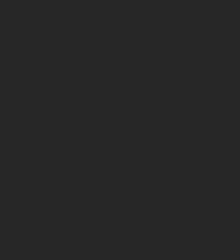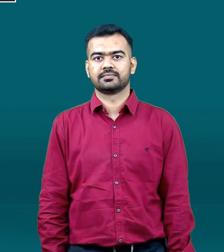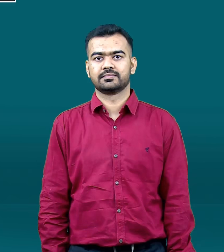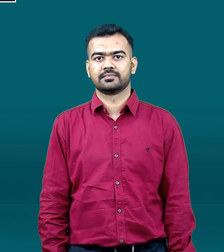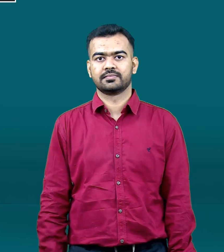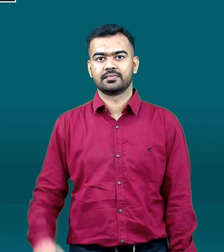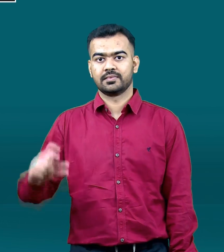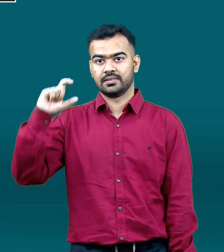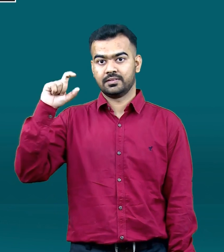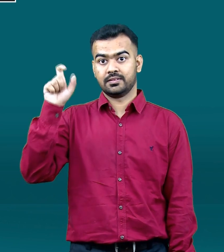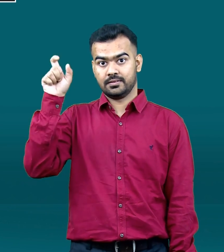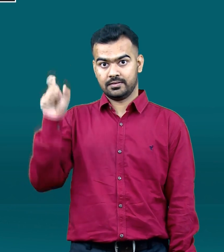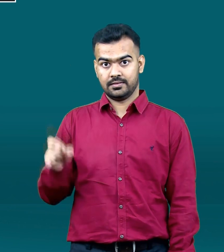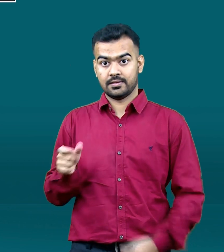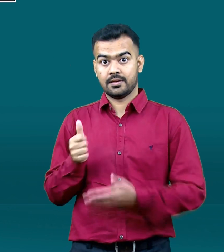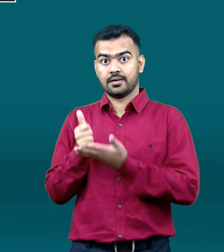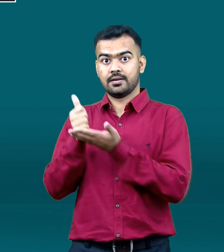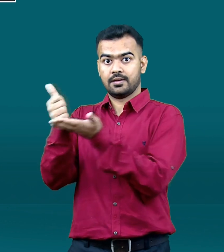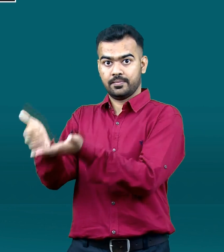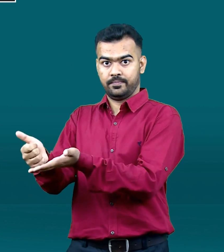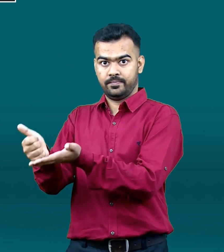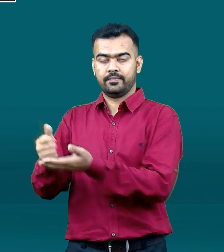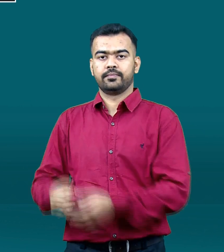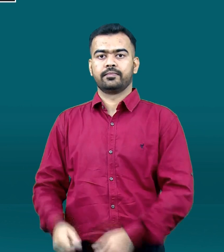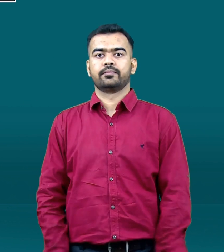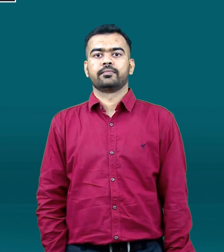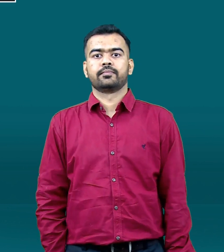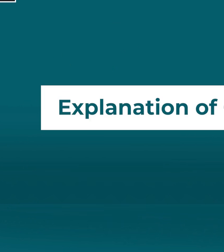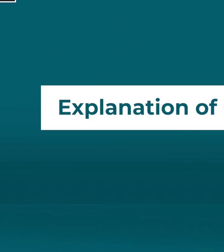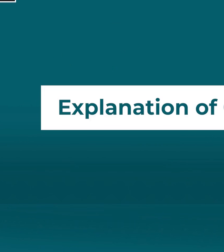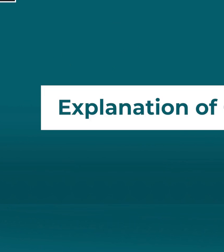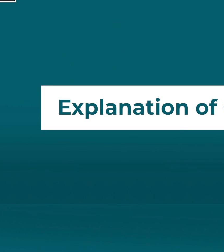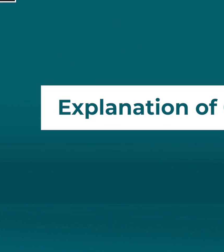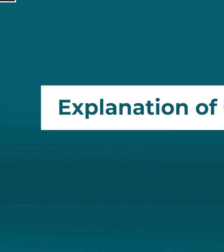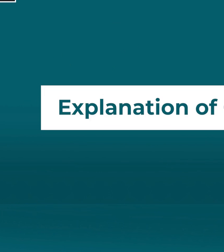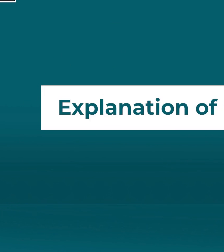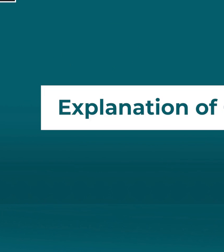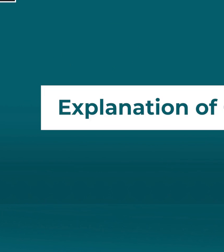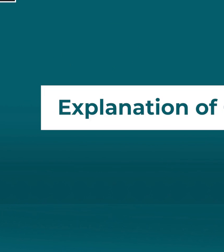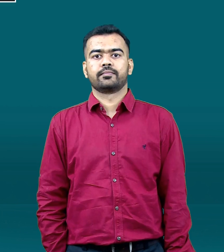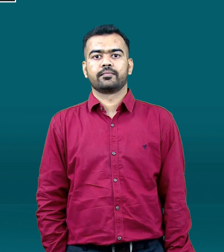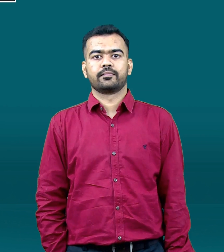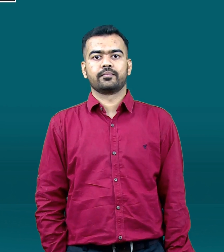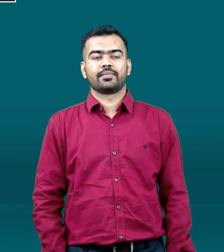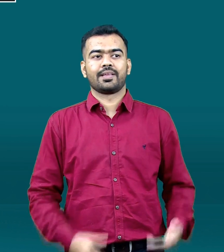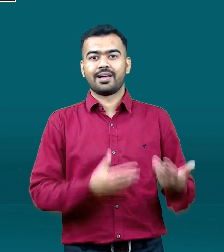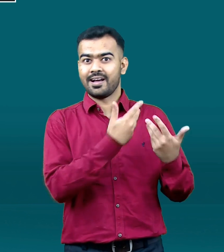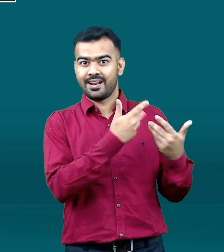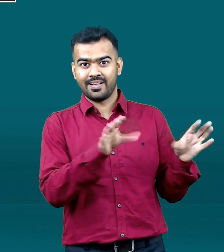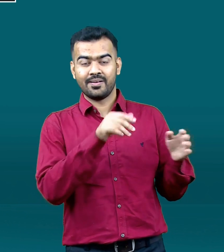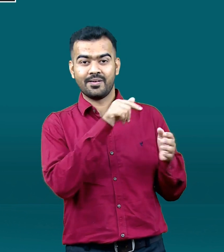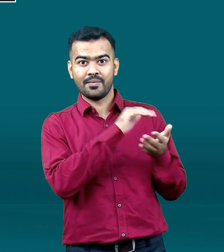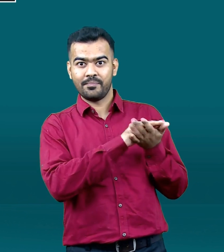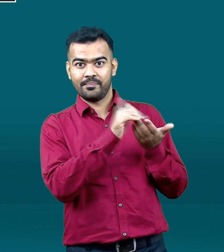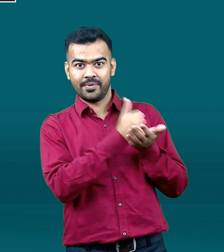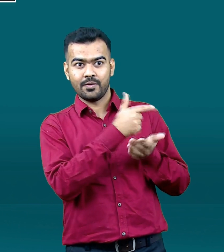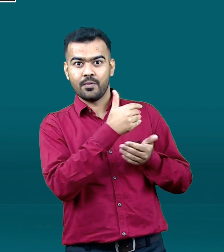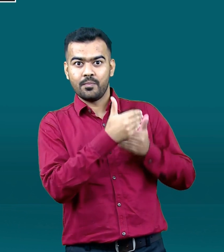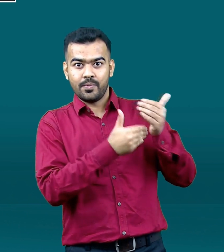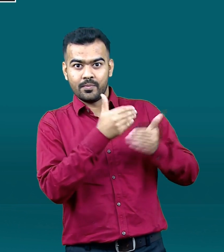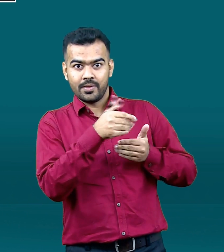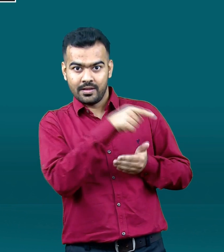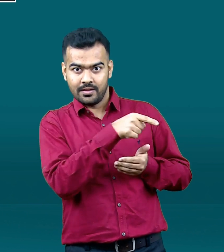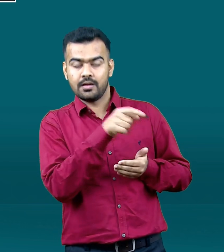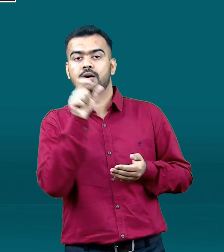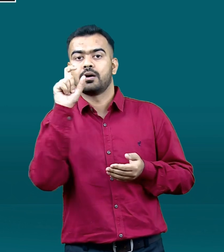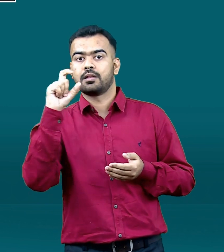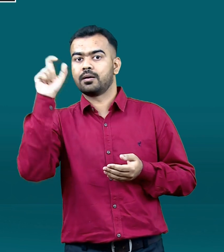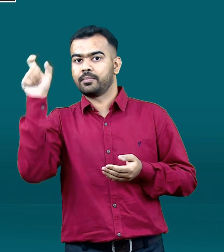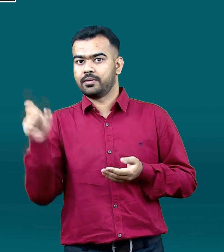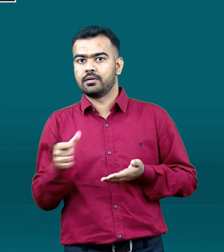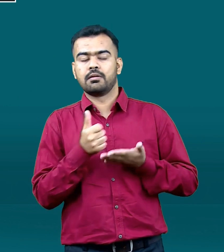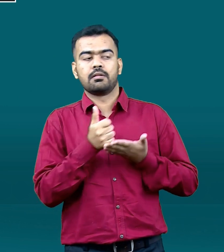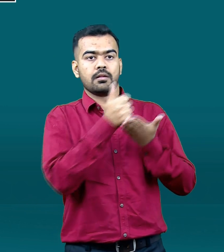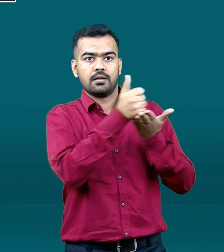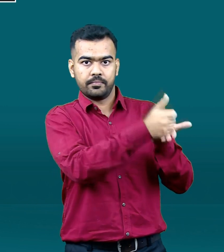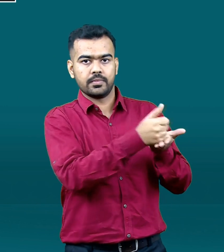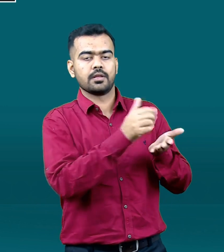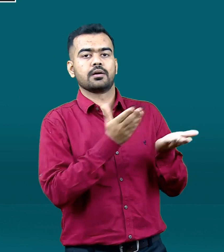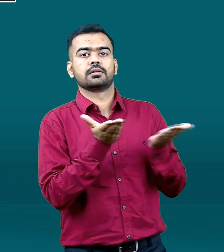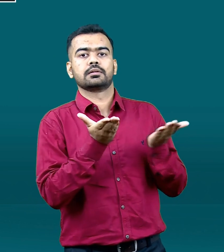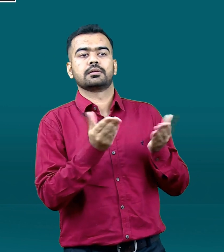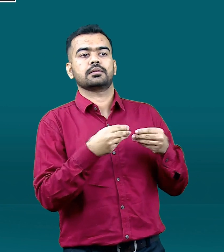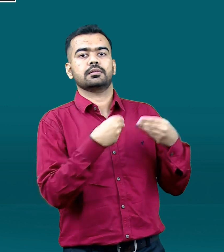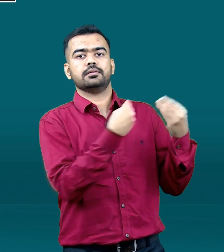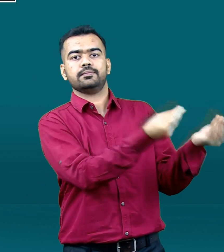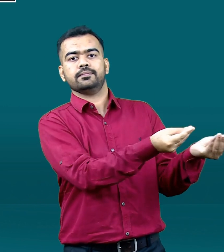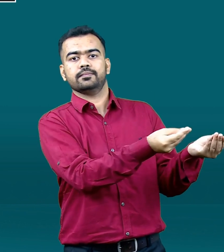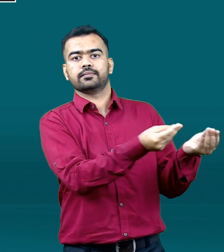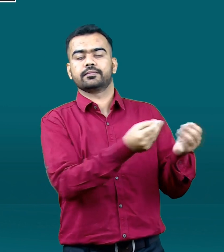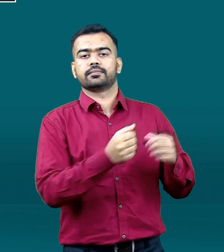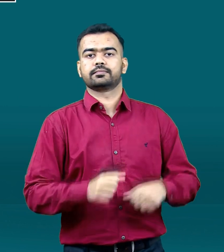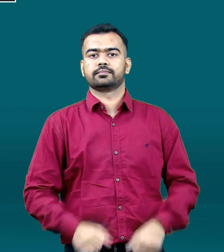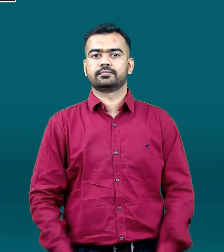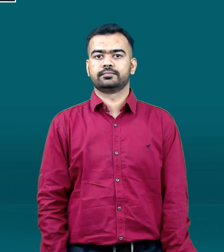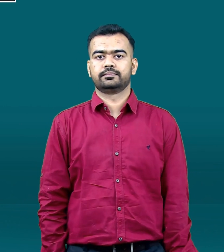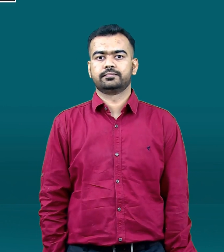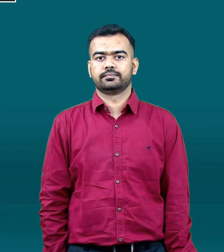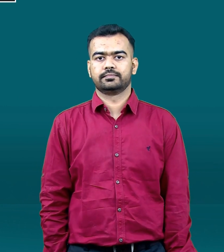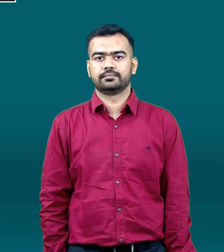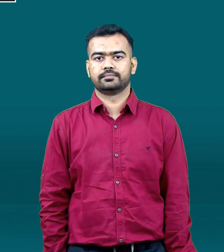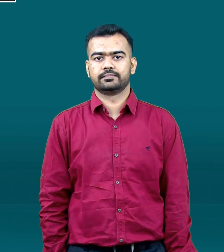Customer Client